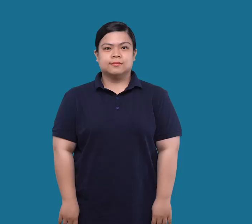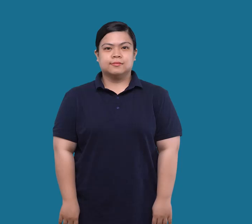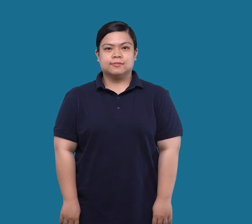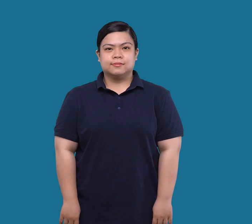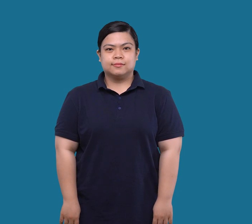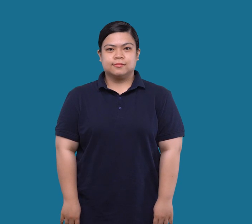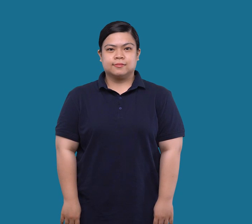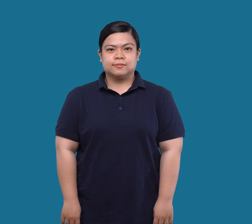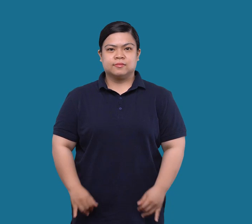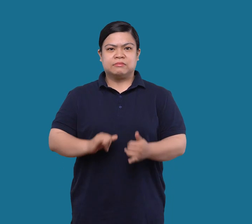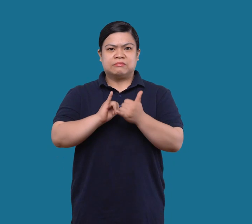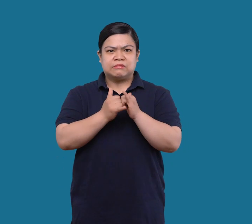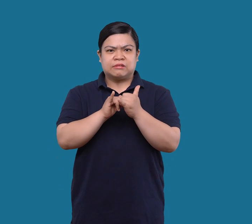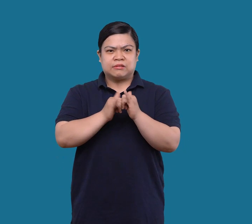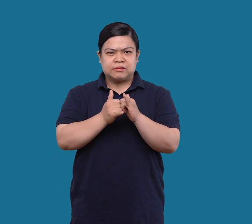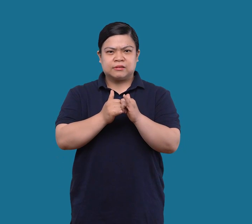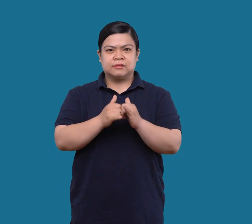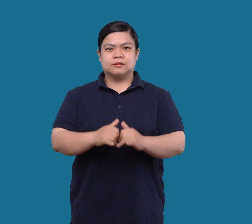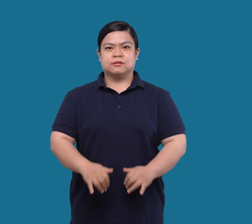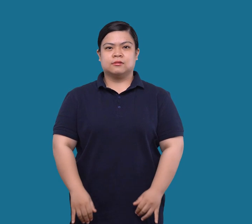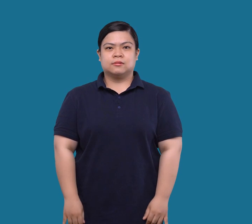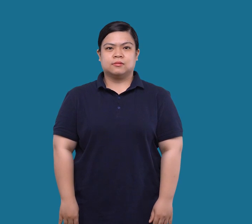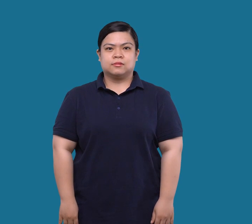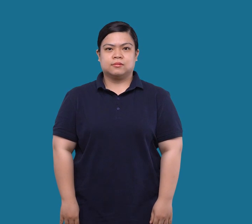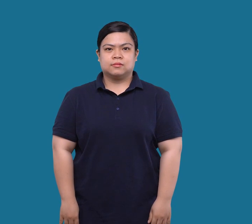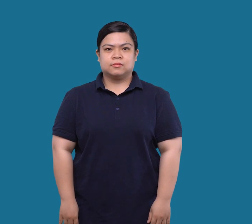xảy ra